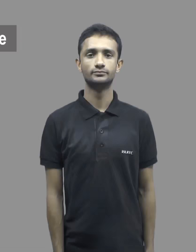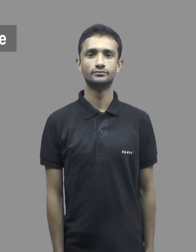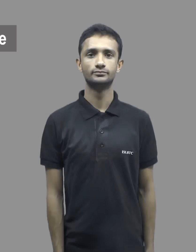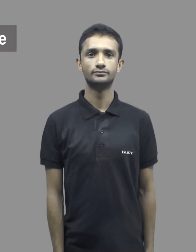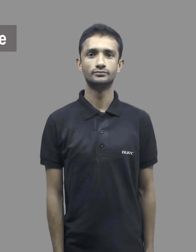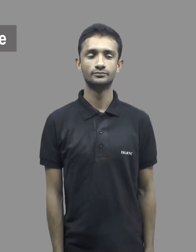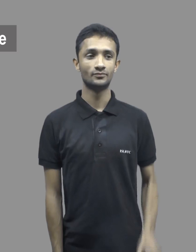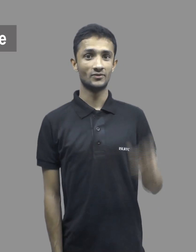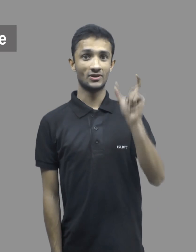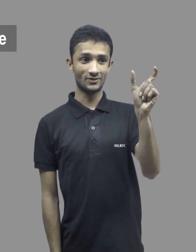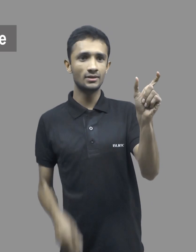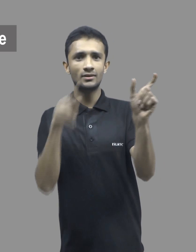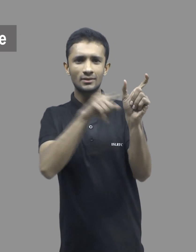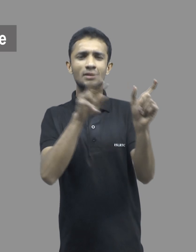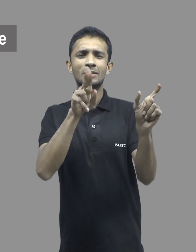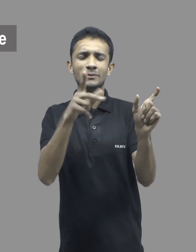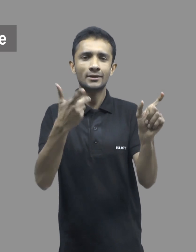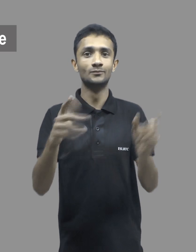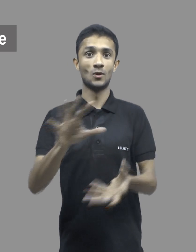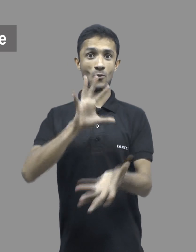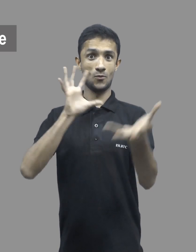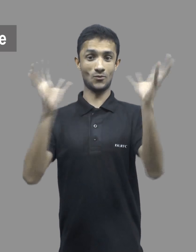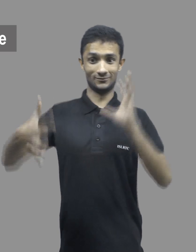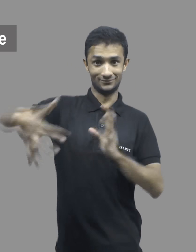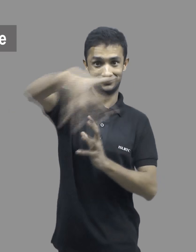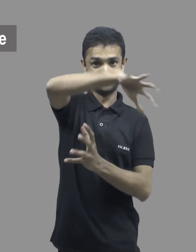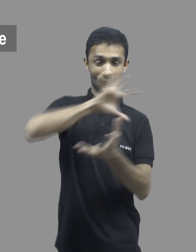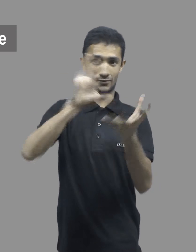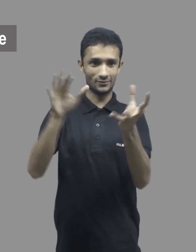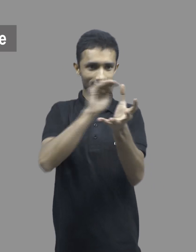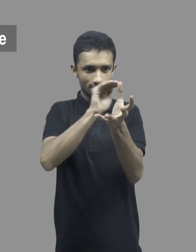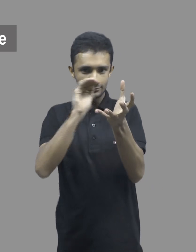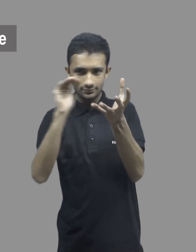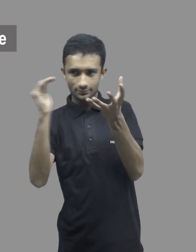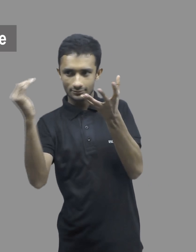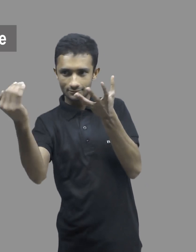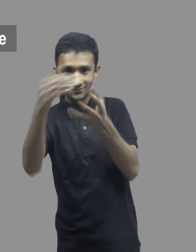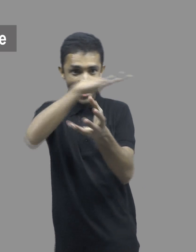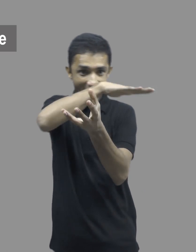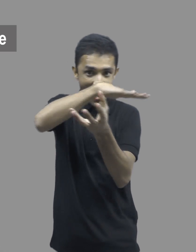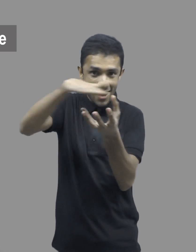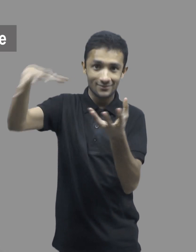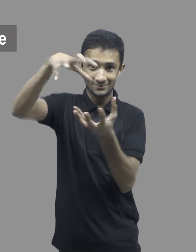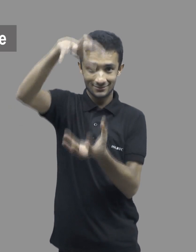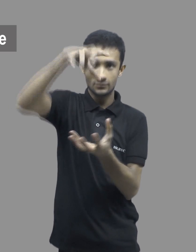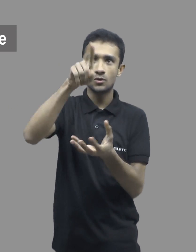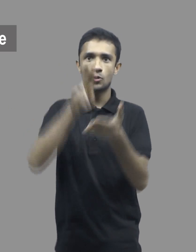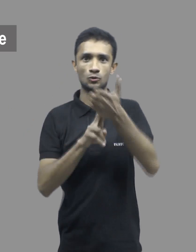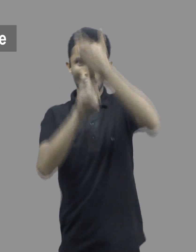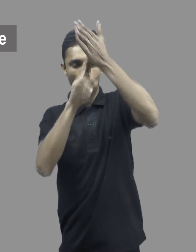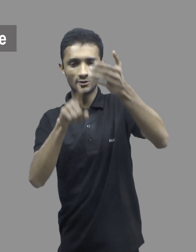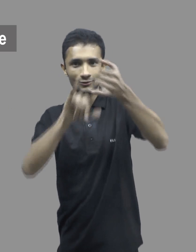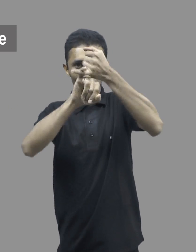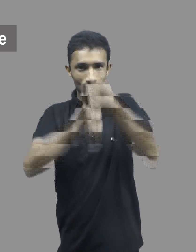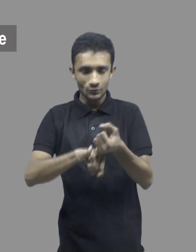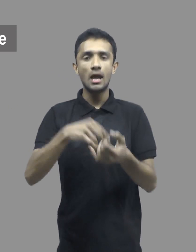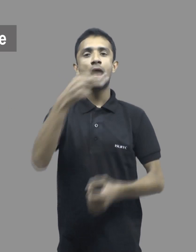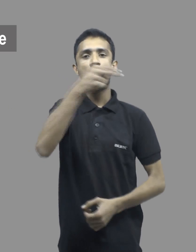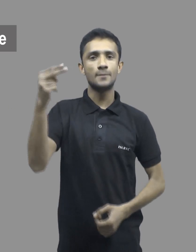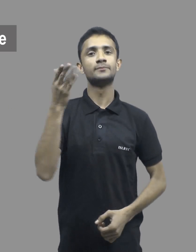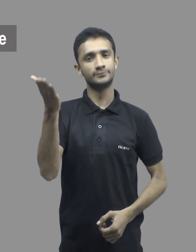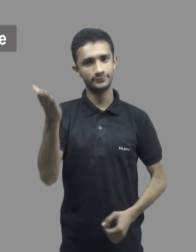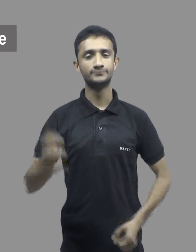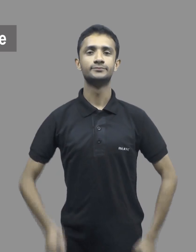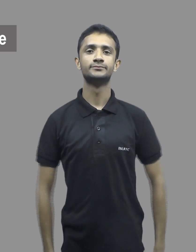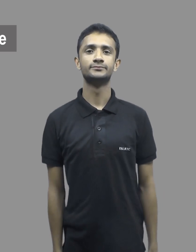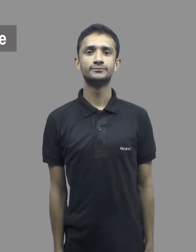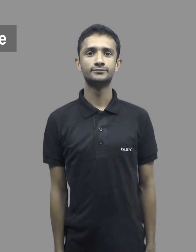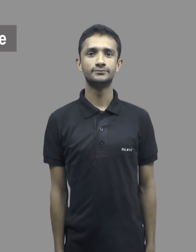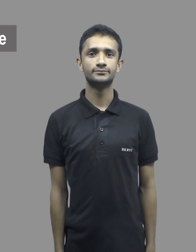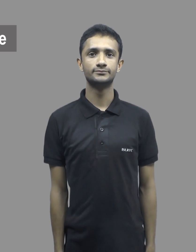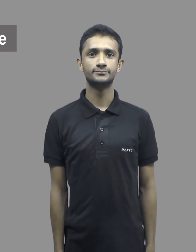Hemisphere